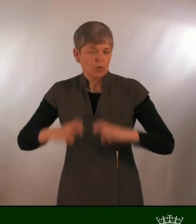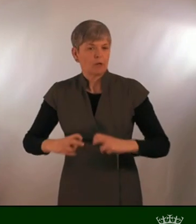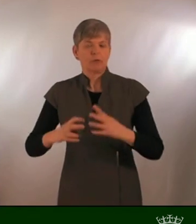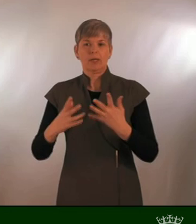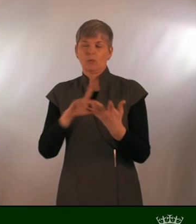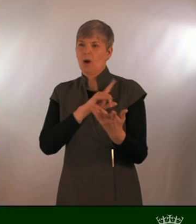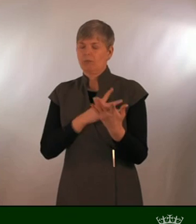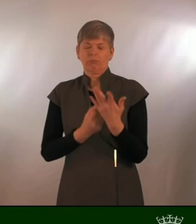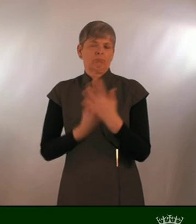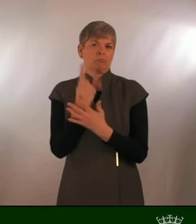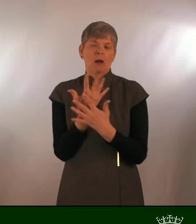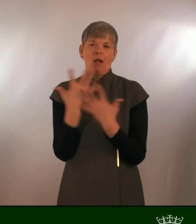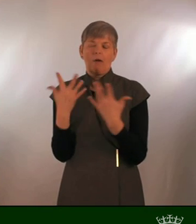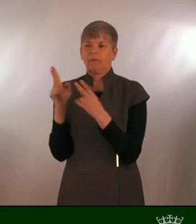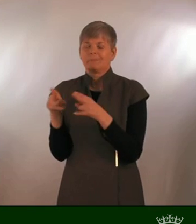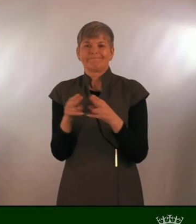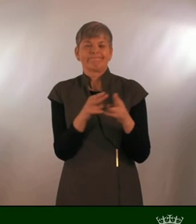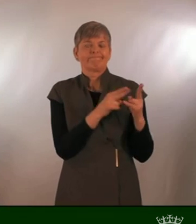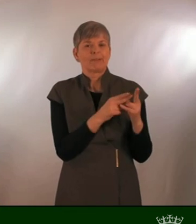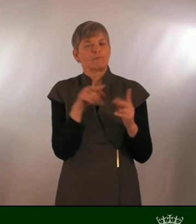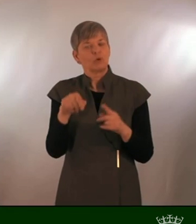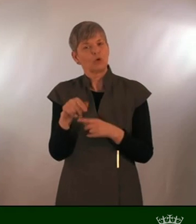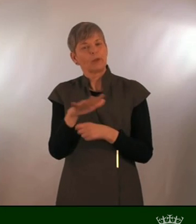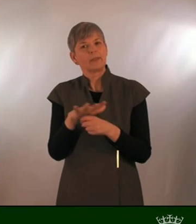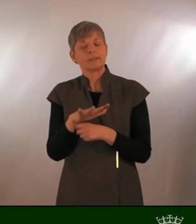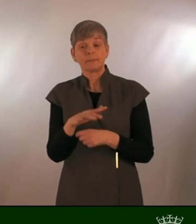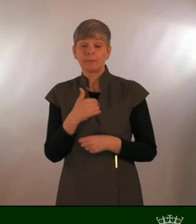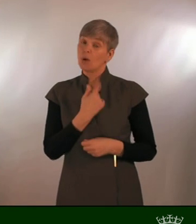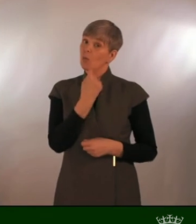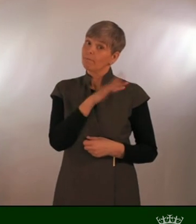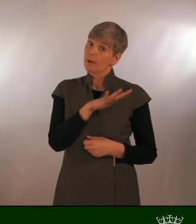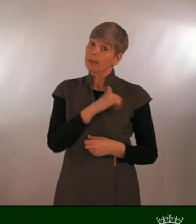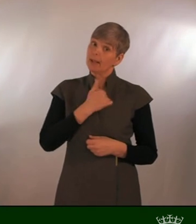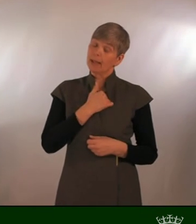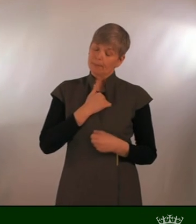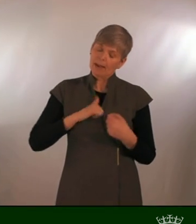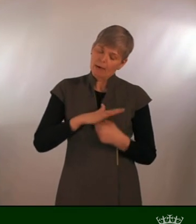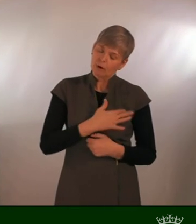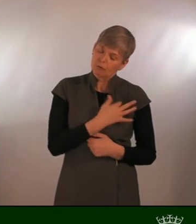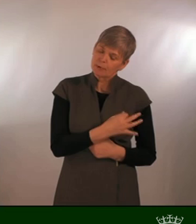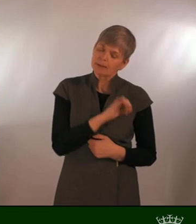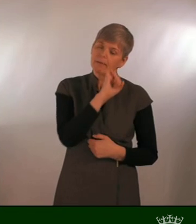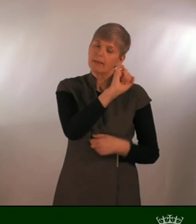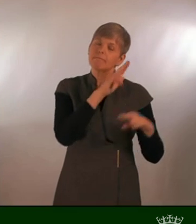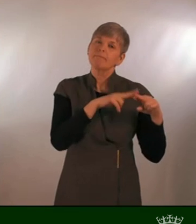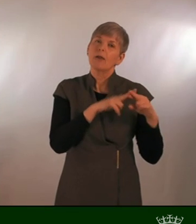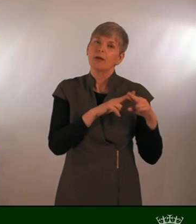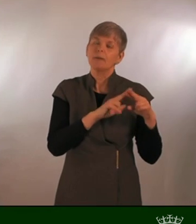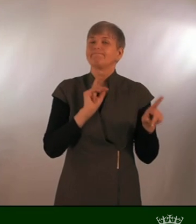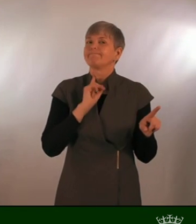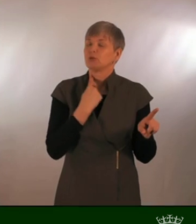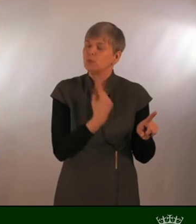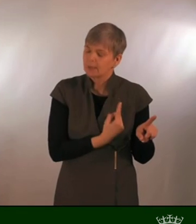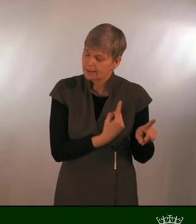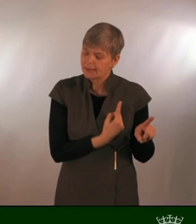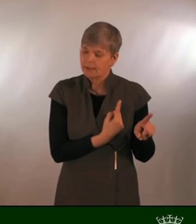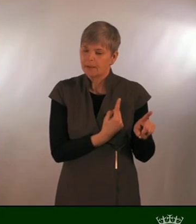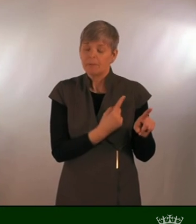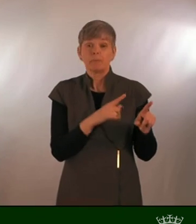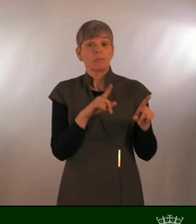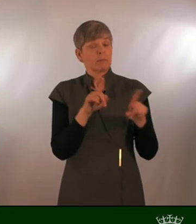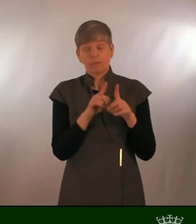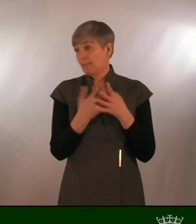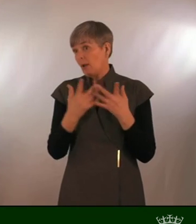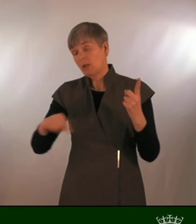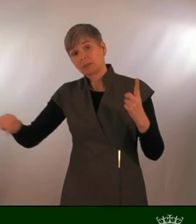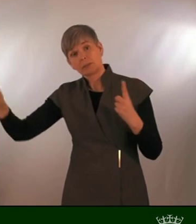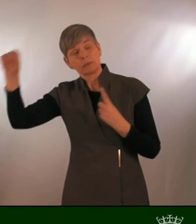A family in my constituency lost their father and husband to suicide in similar circumstances, and they, like too many others, want answers.